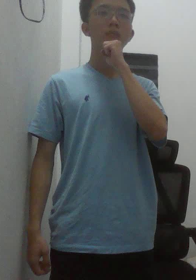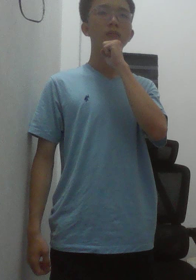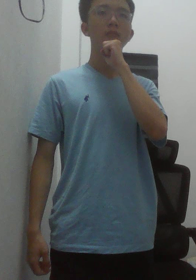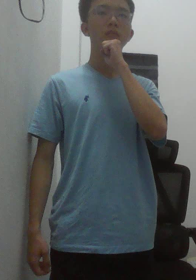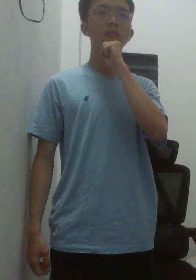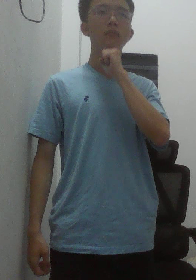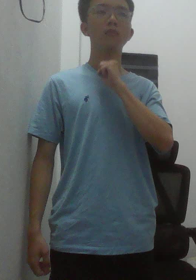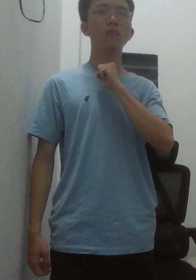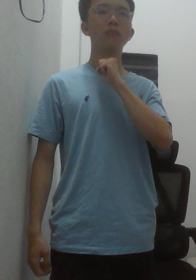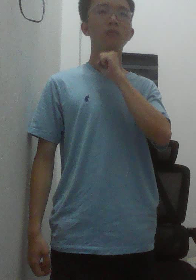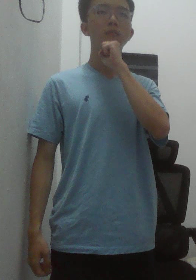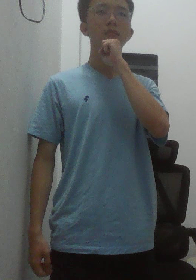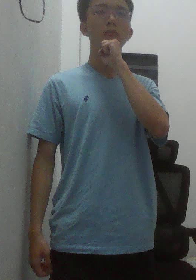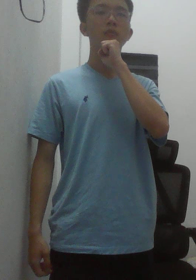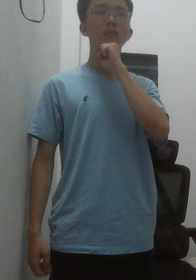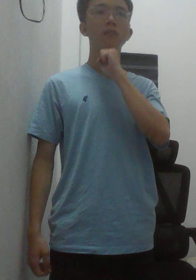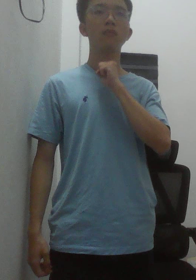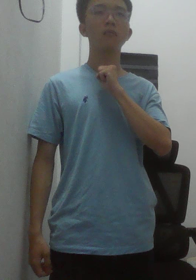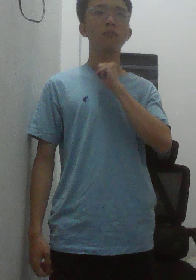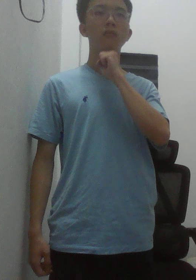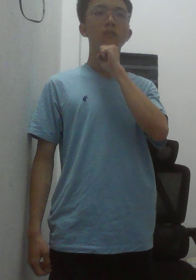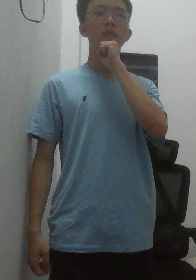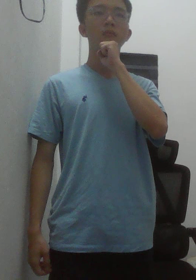dong y